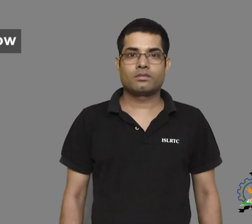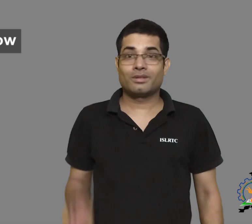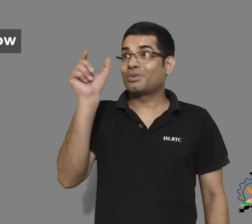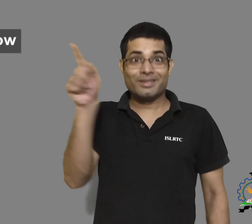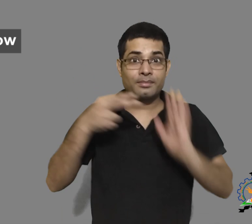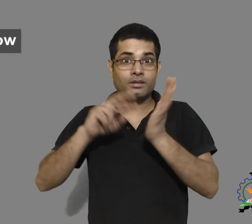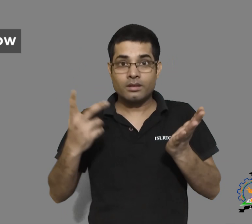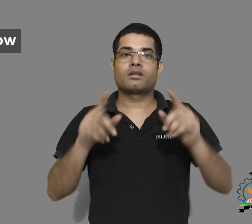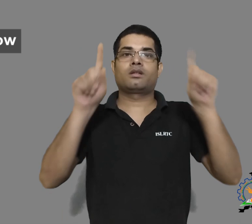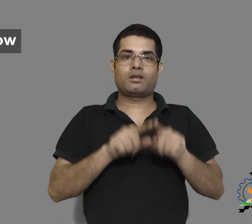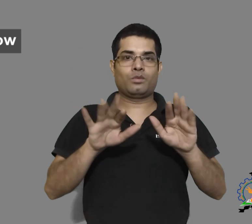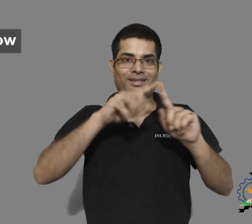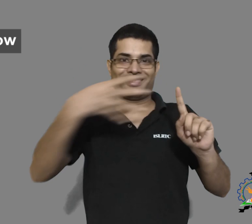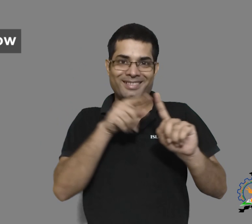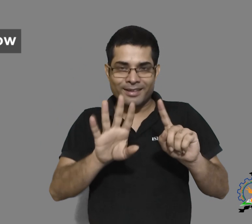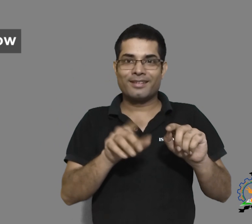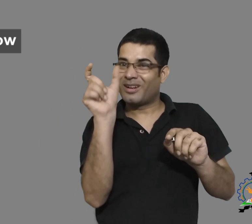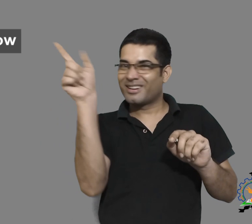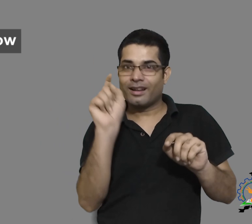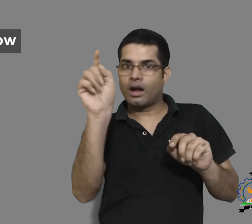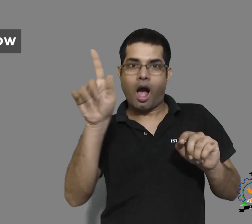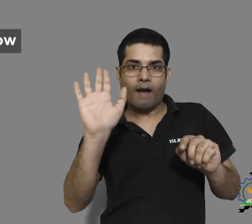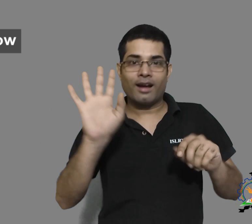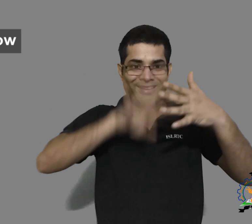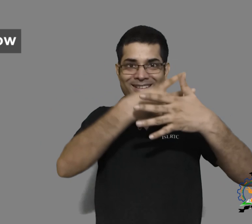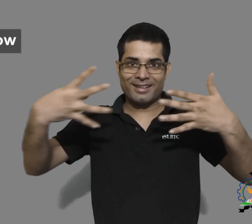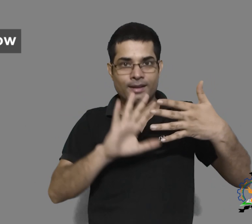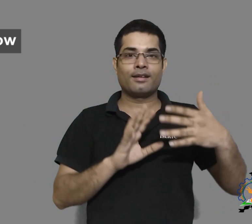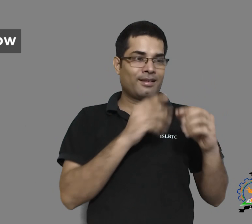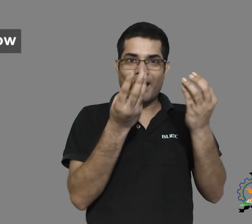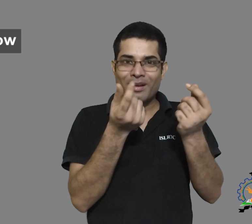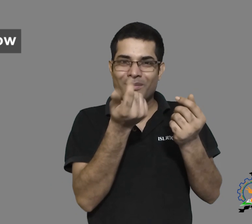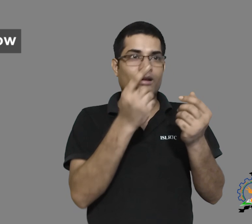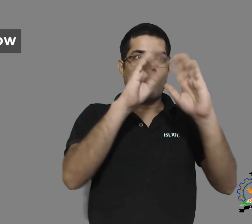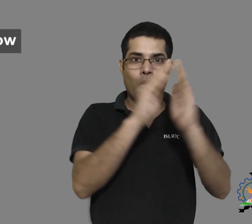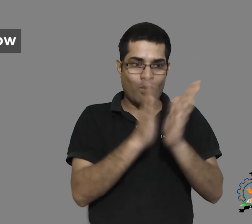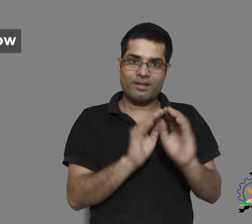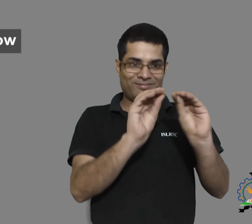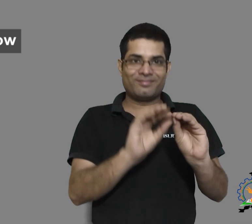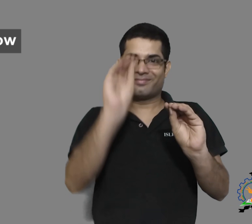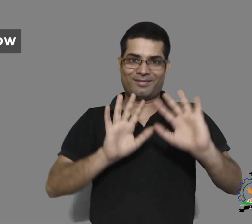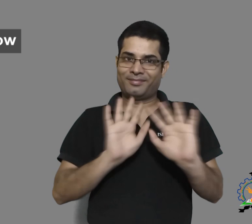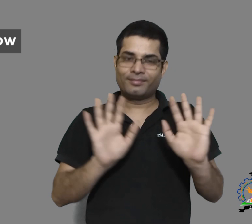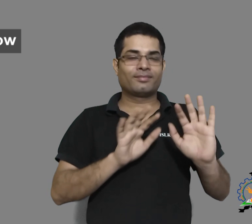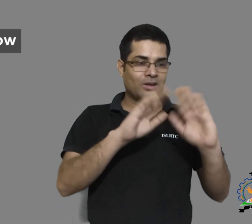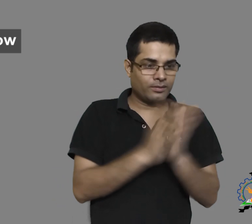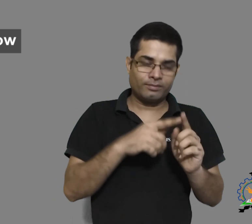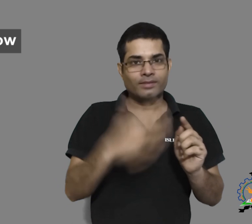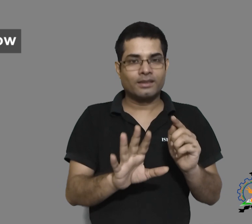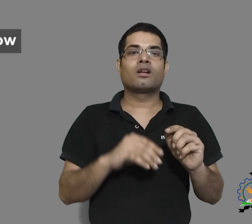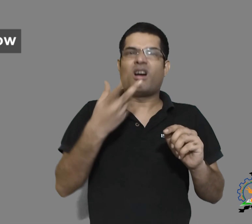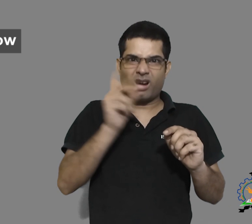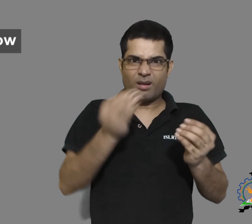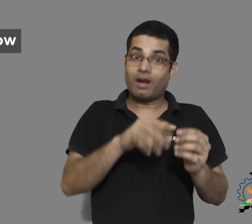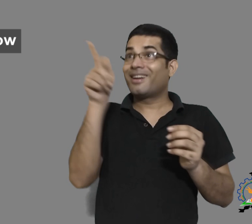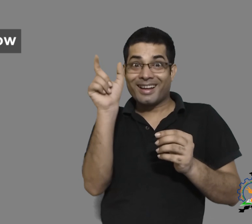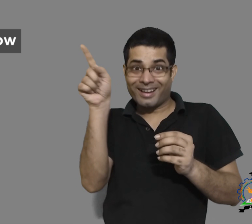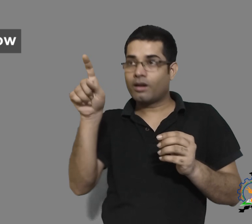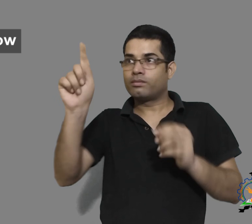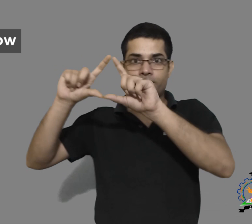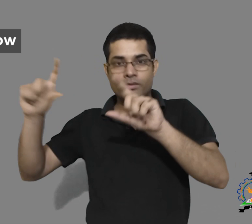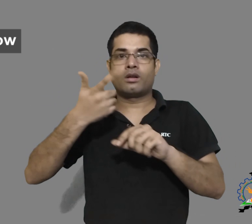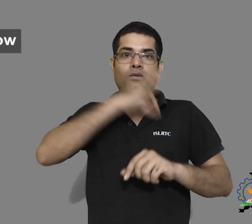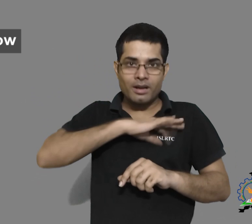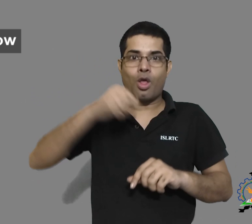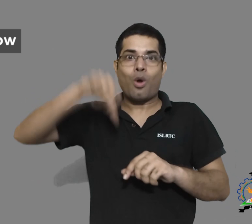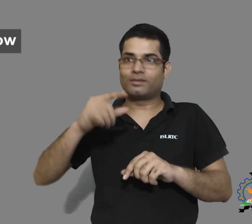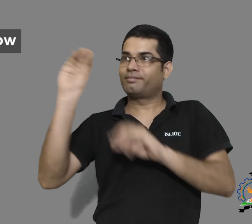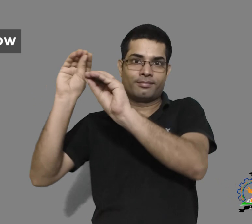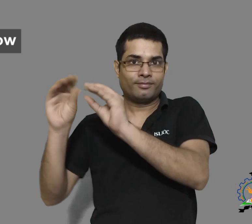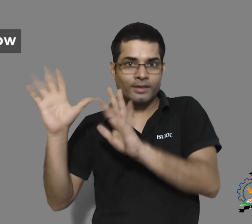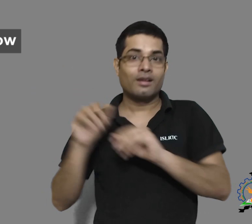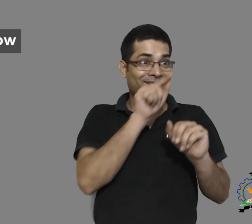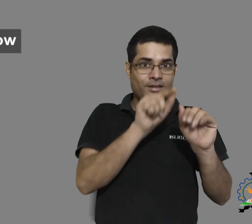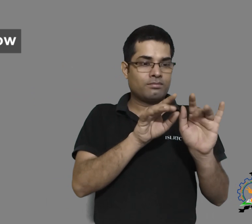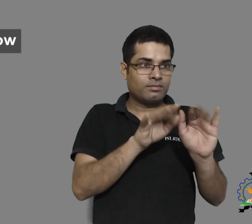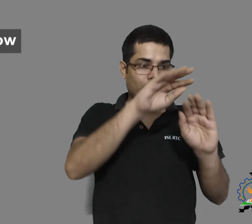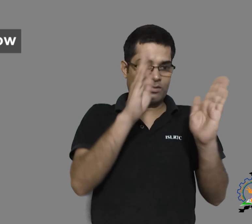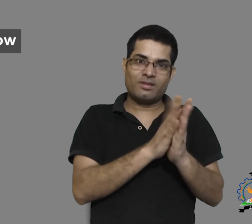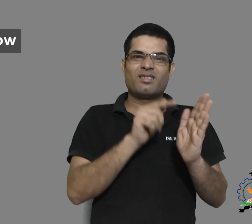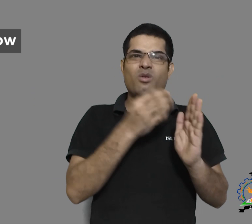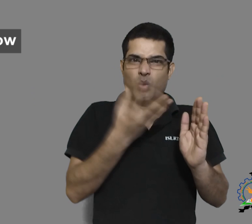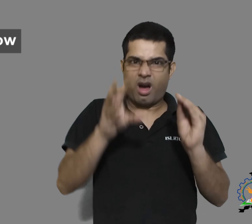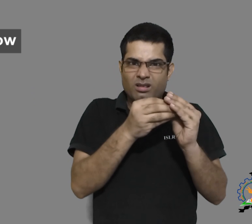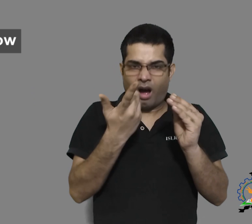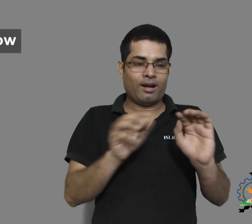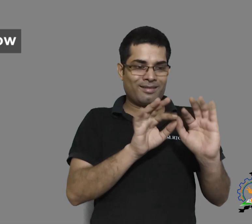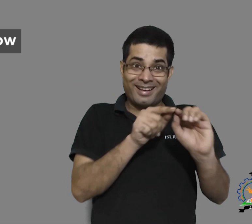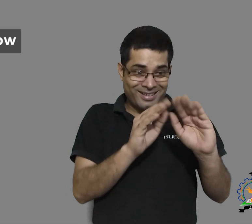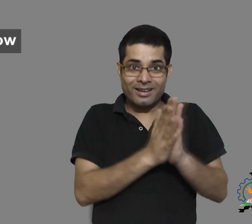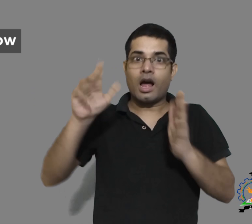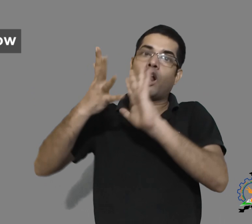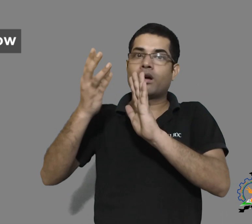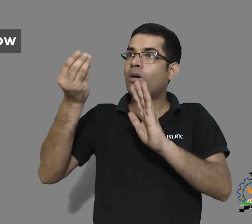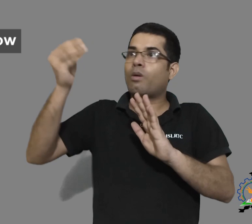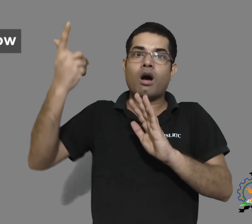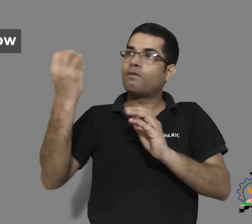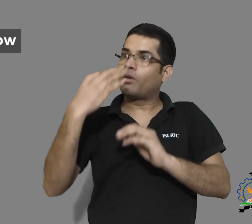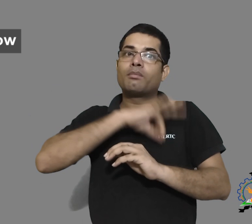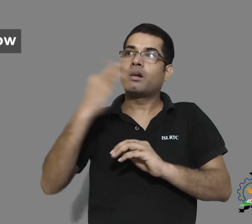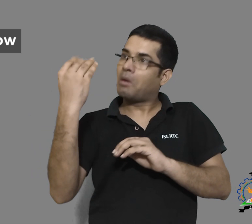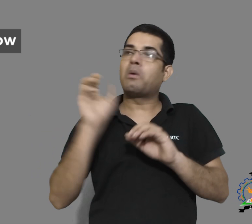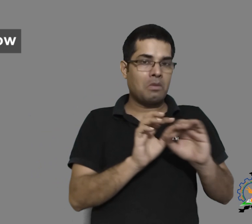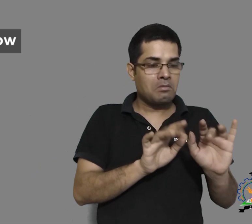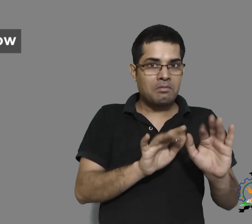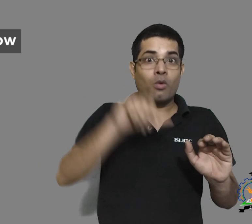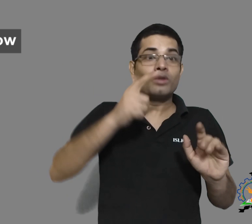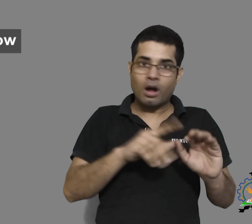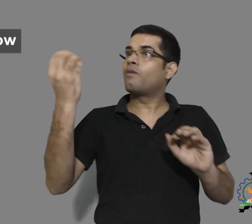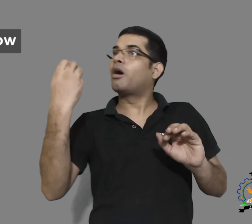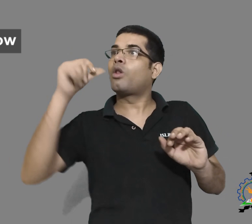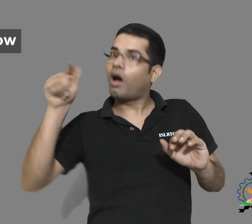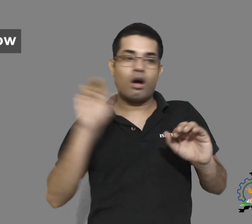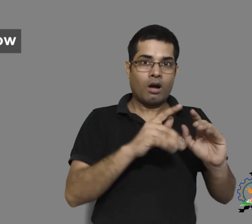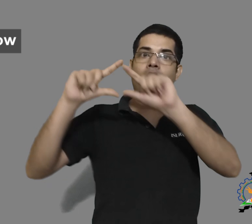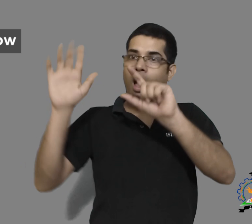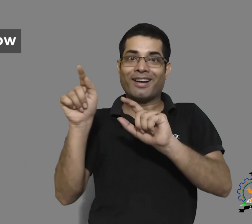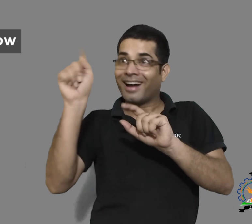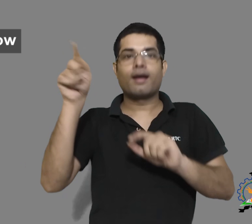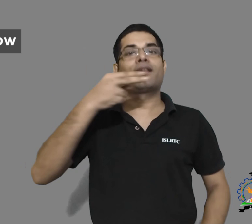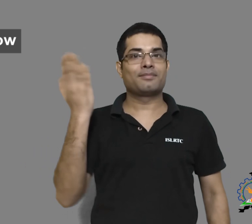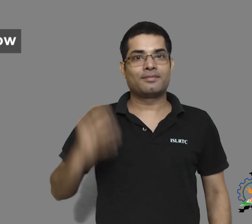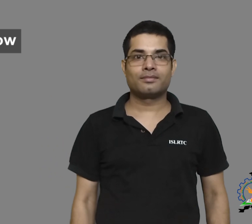Watch Window